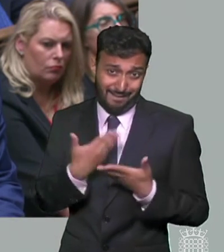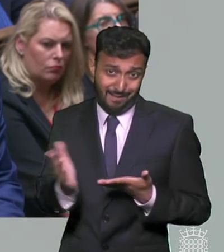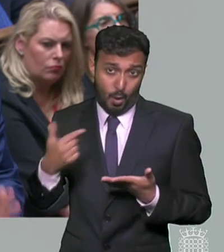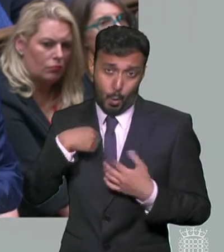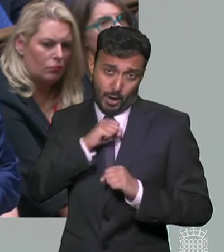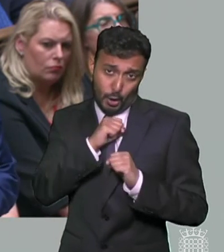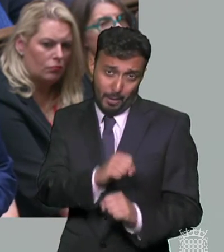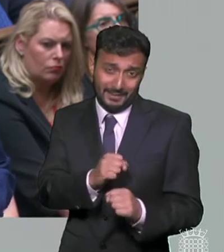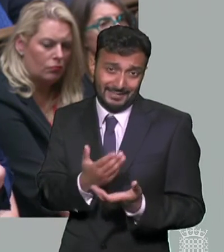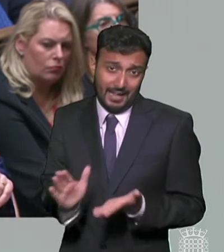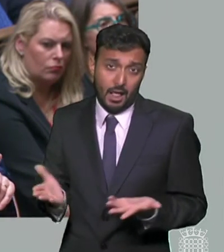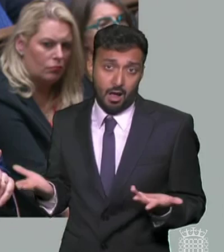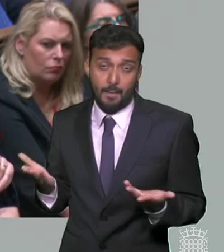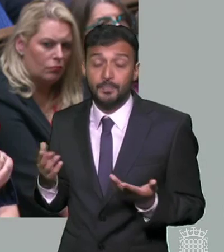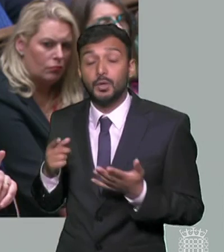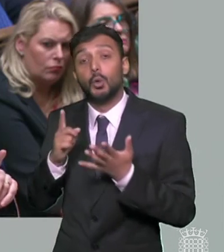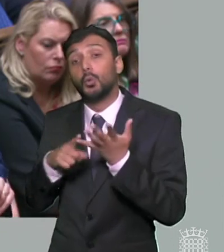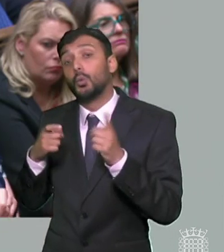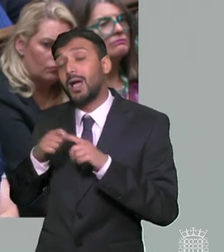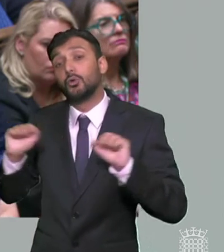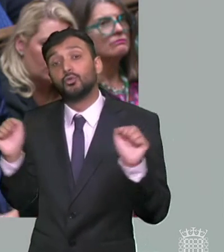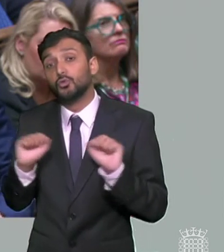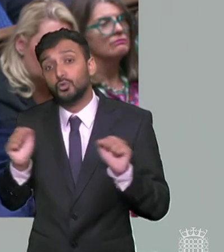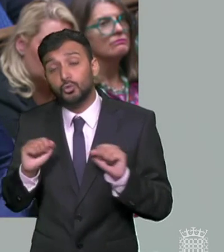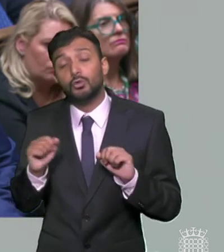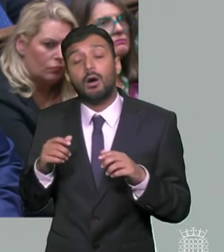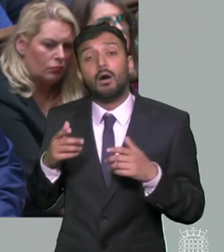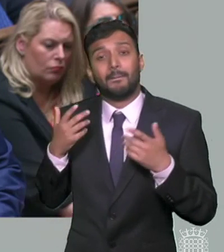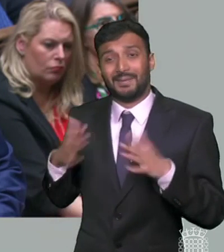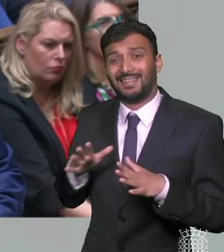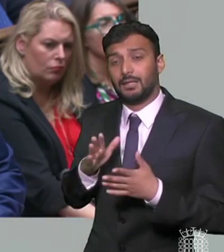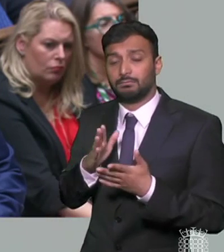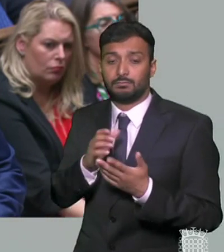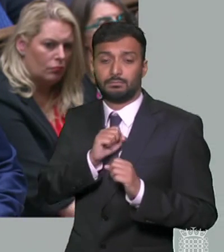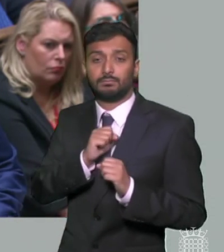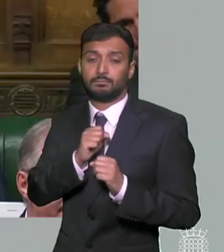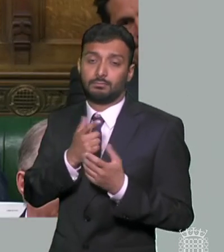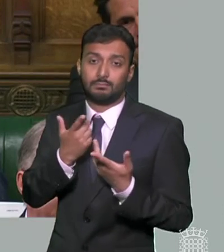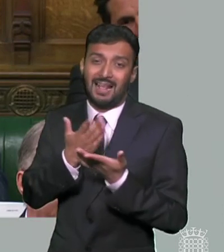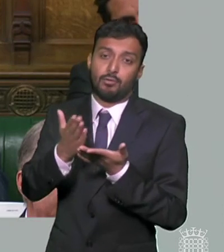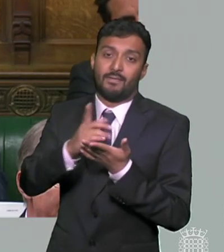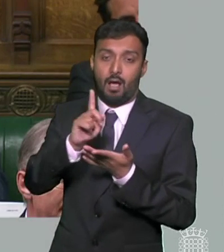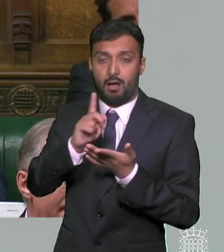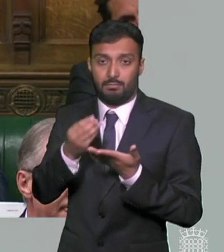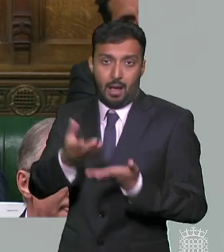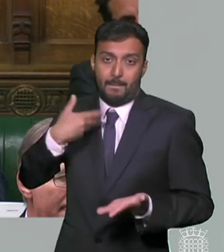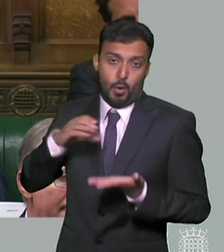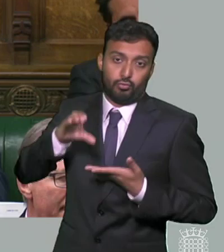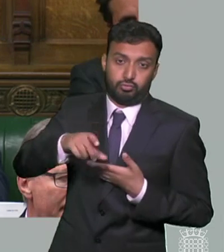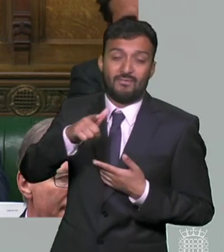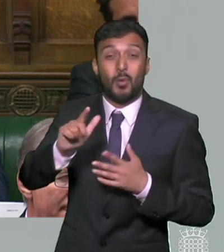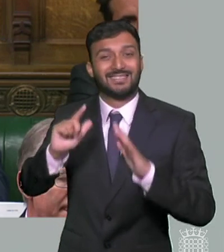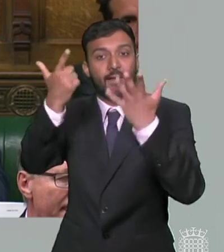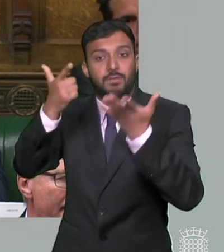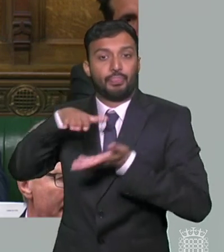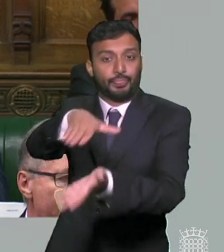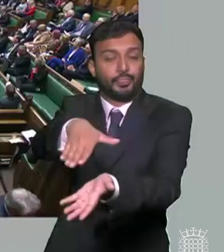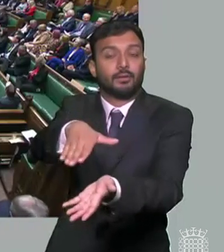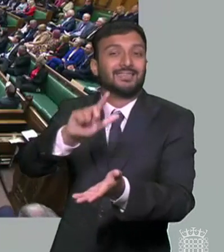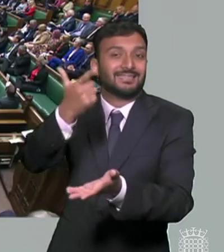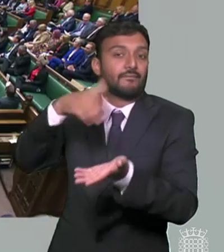The UK has not yet determined our pledge for the seventh replenishment, but the Foreign Secretary will have heard loud and clear my honourable Friend’s advocacy in that regard.